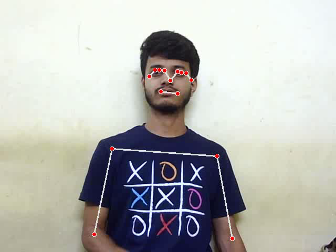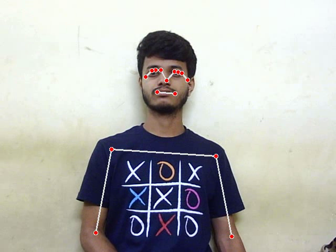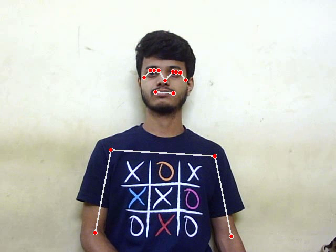your